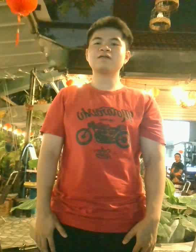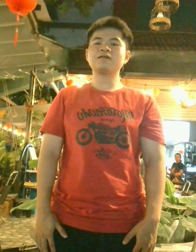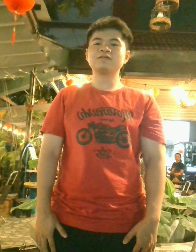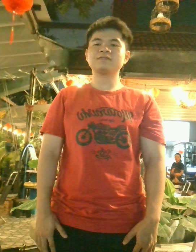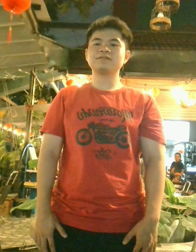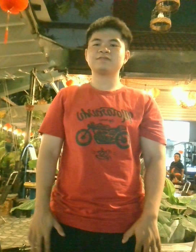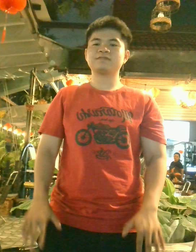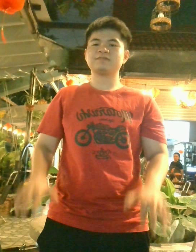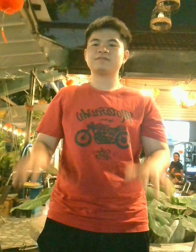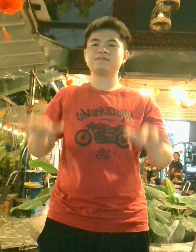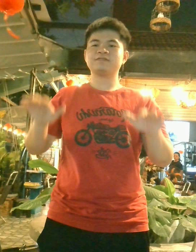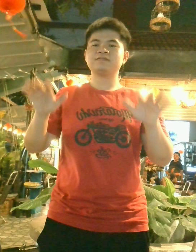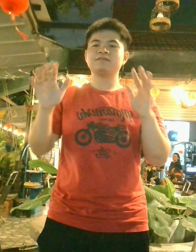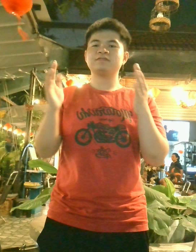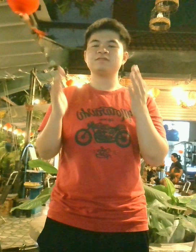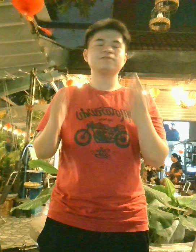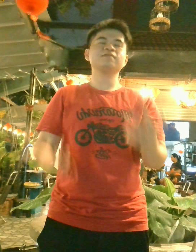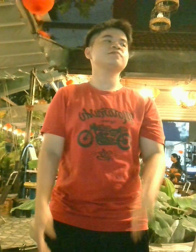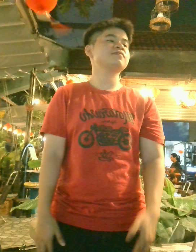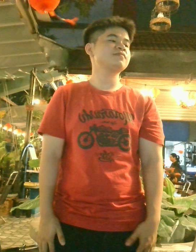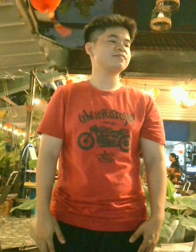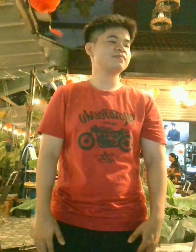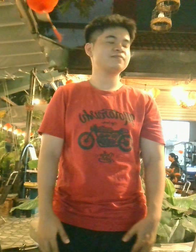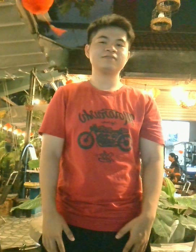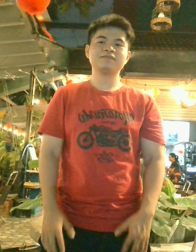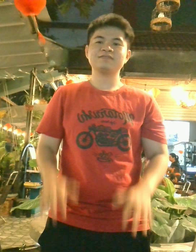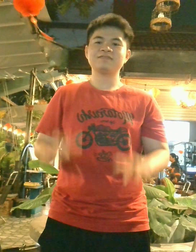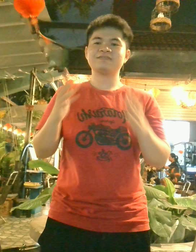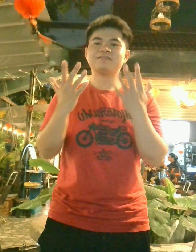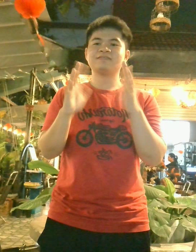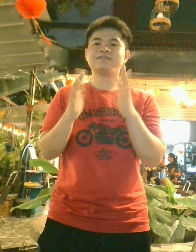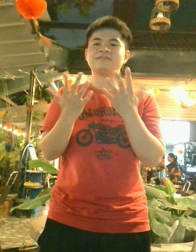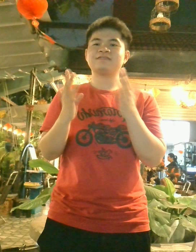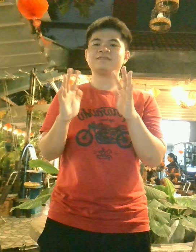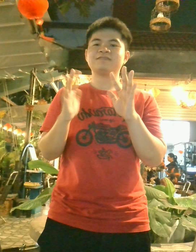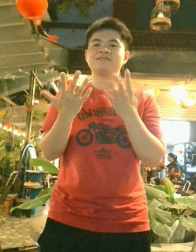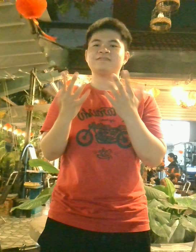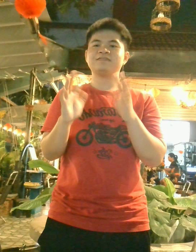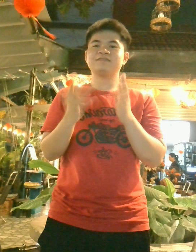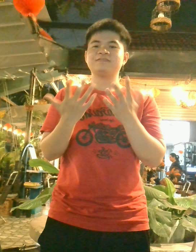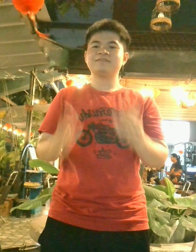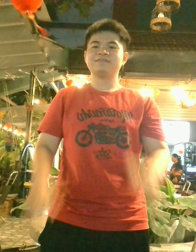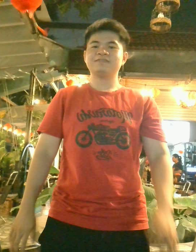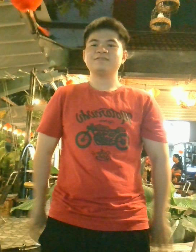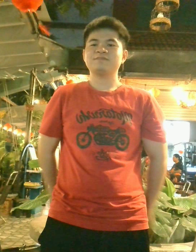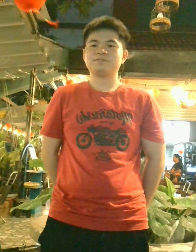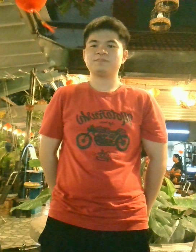vui mừng